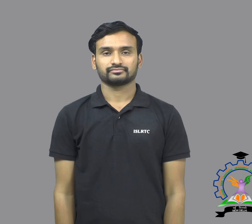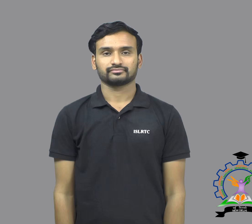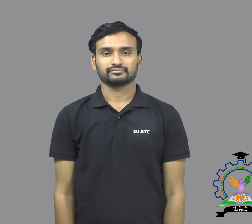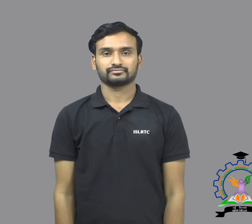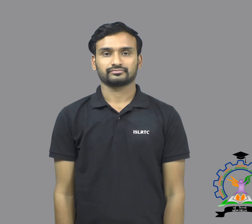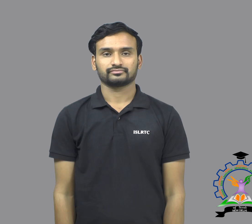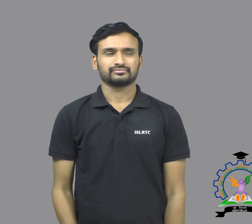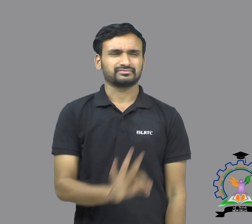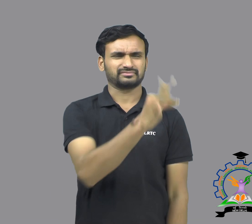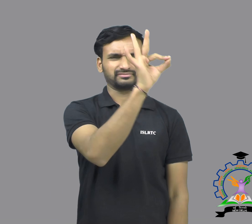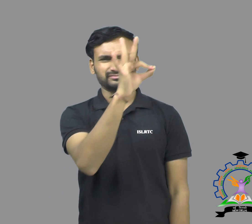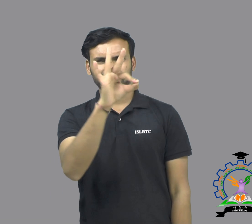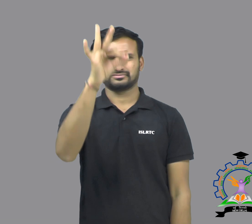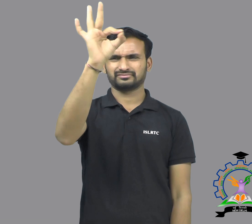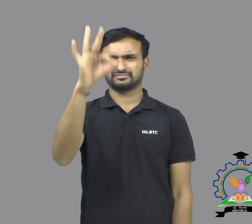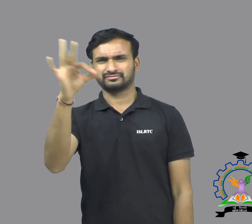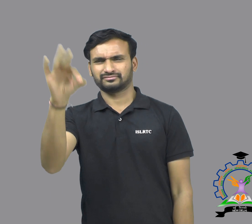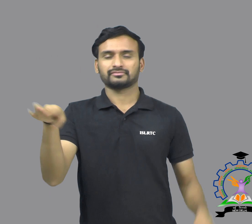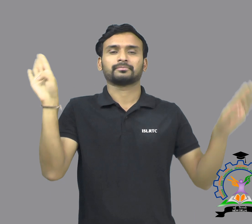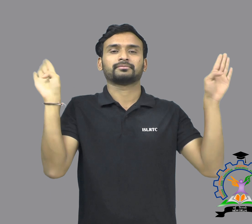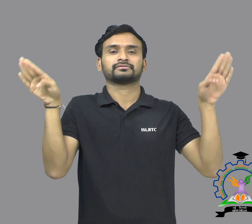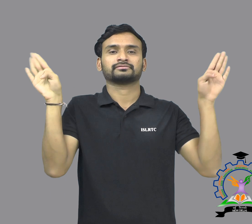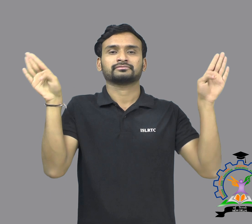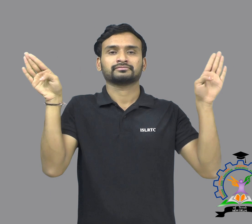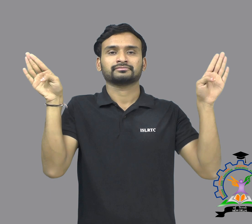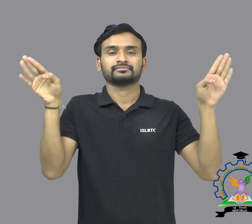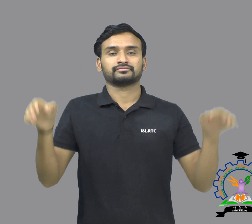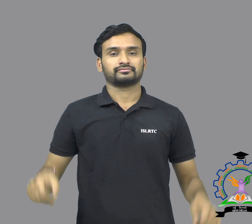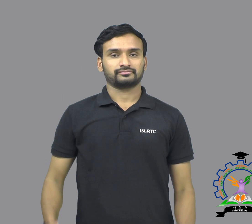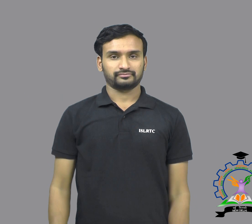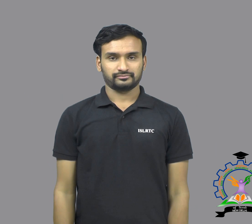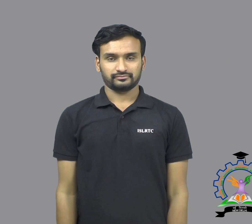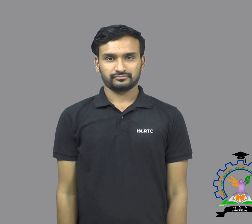Housefly